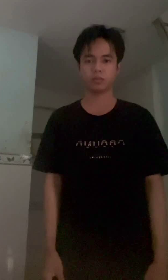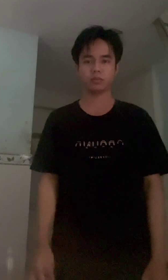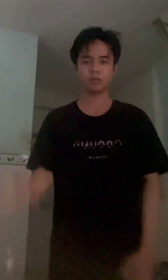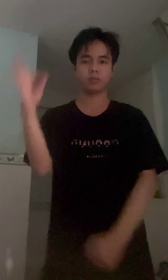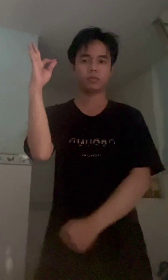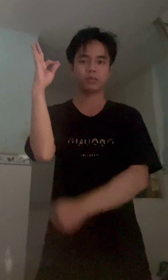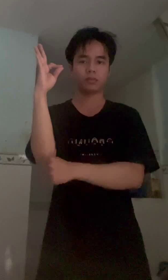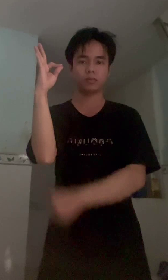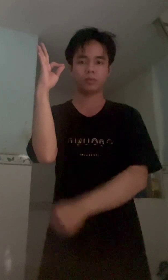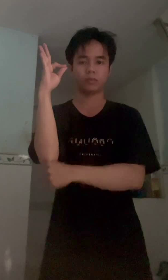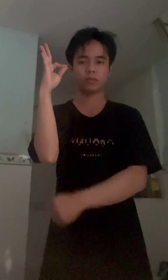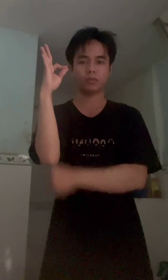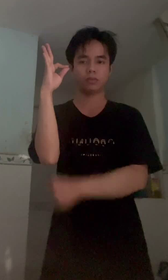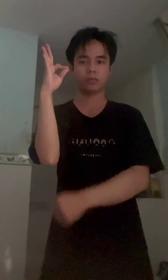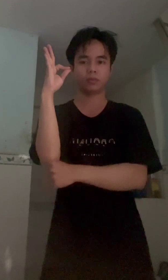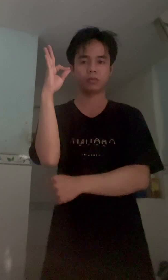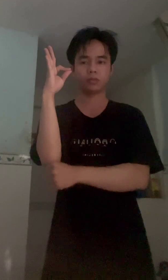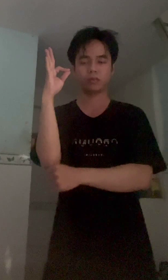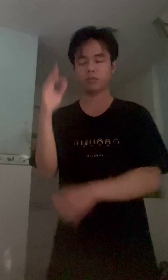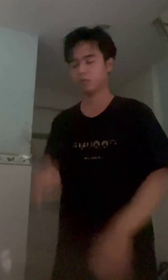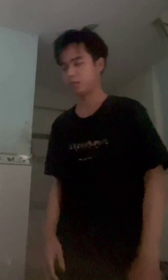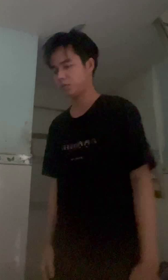buoi trua